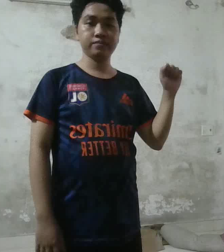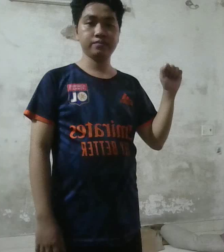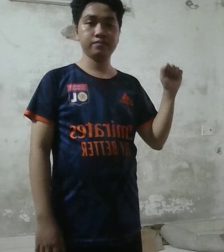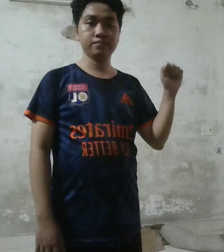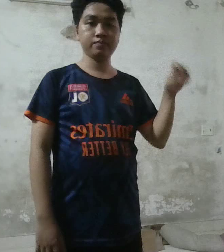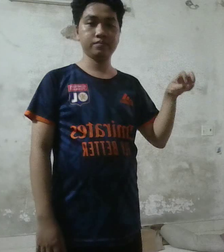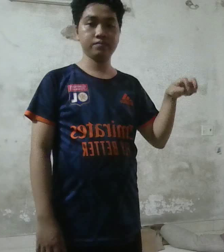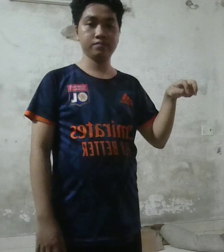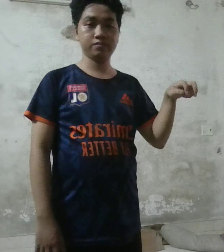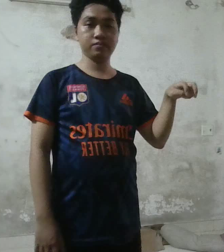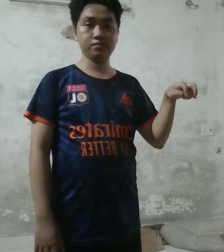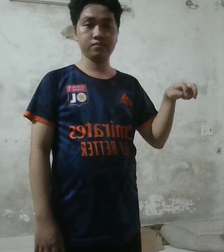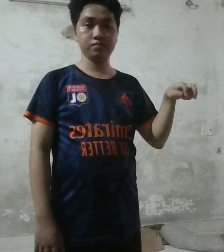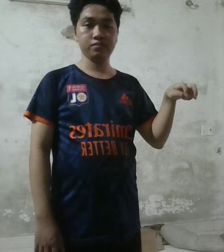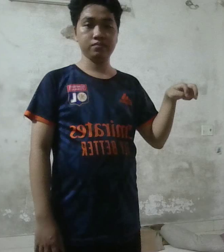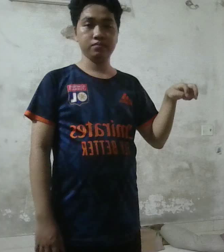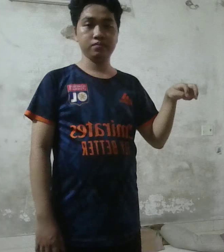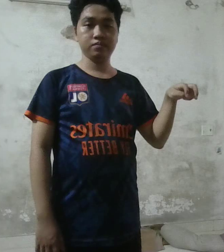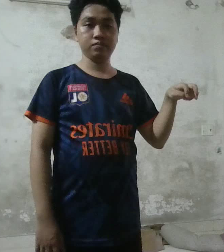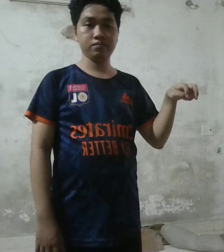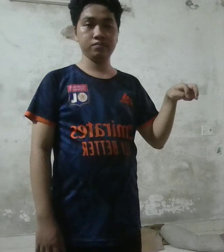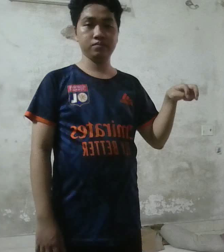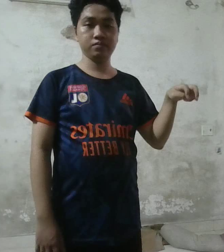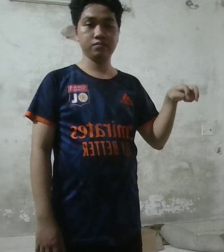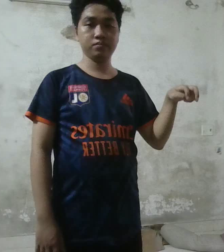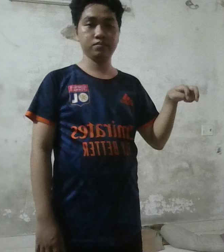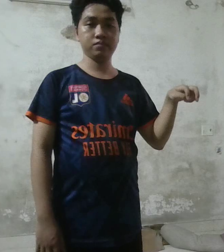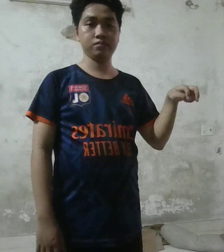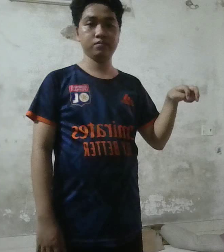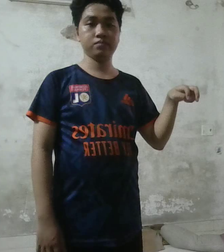â